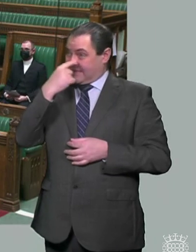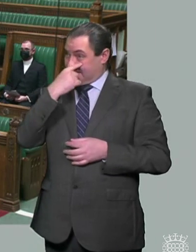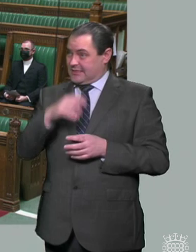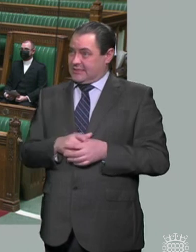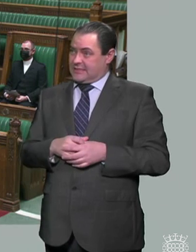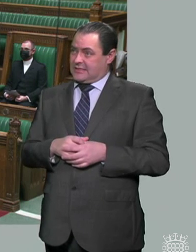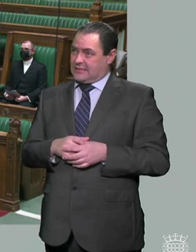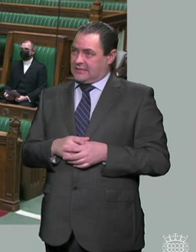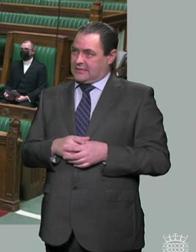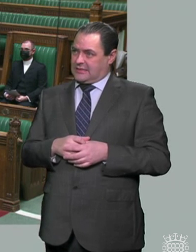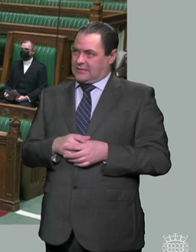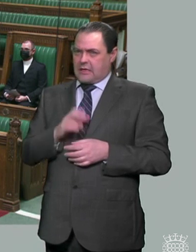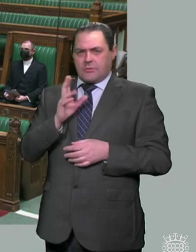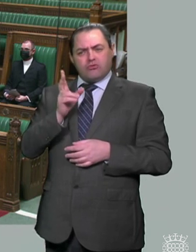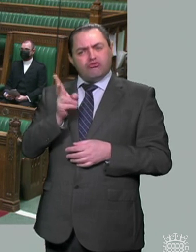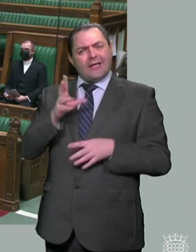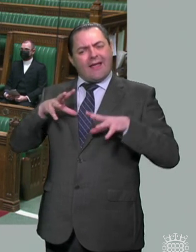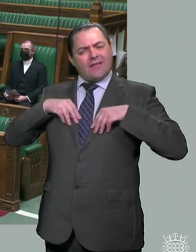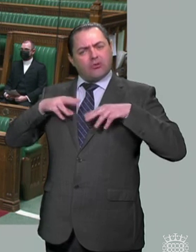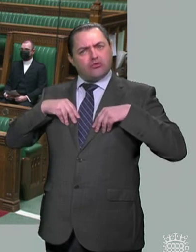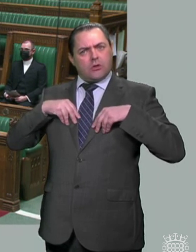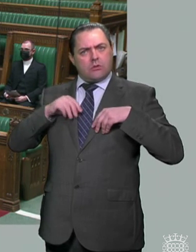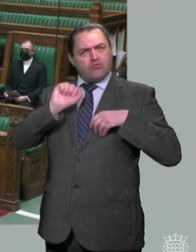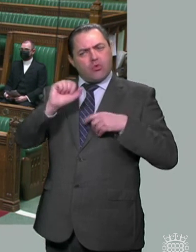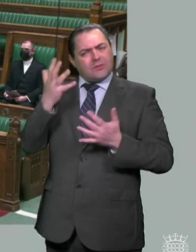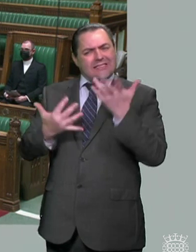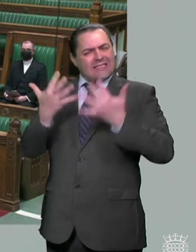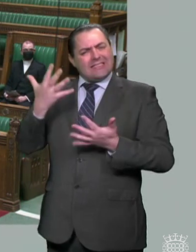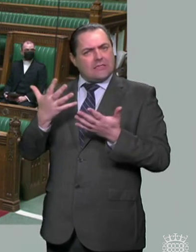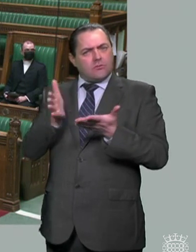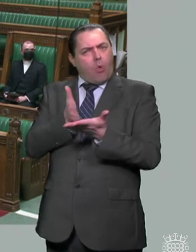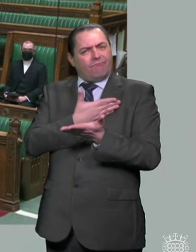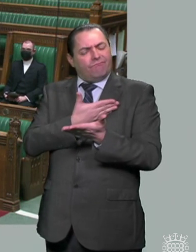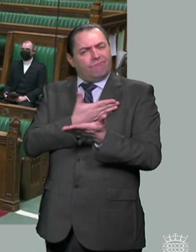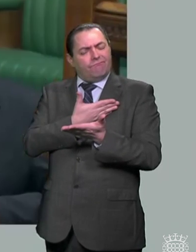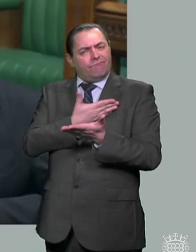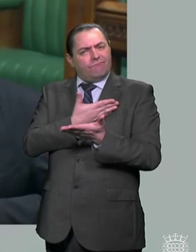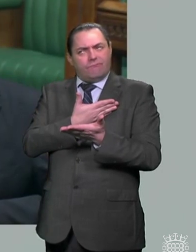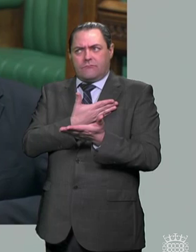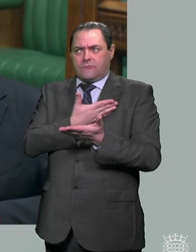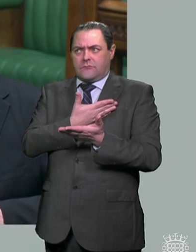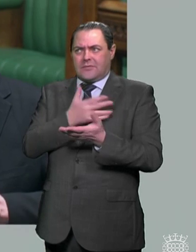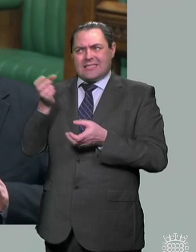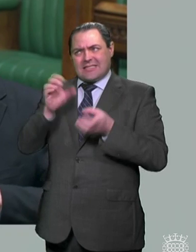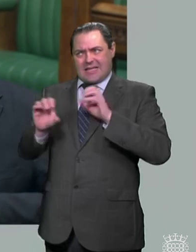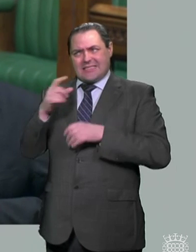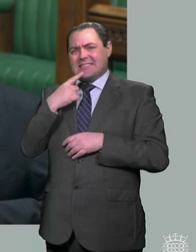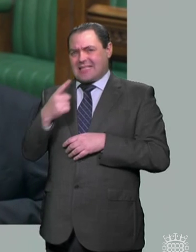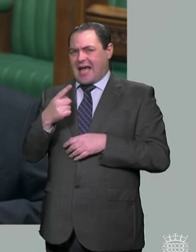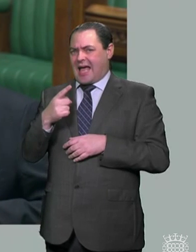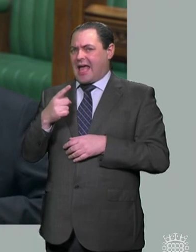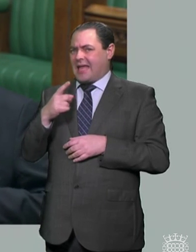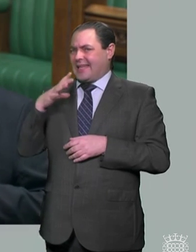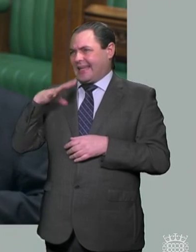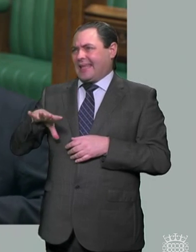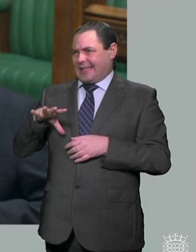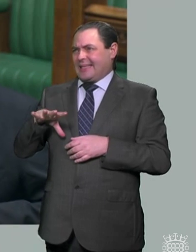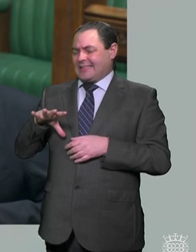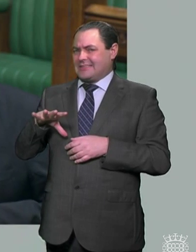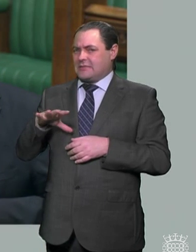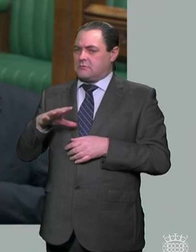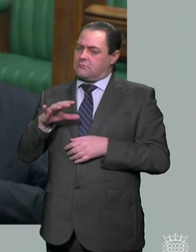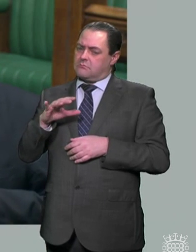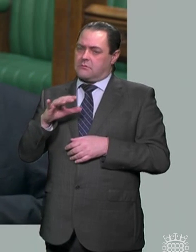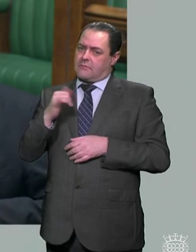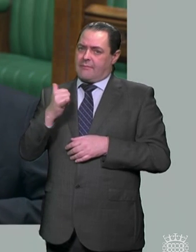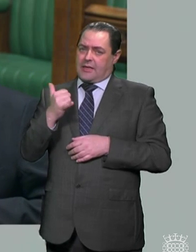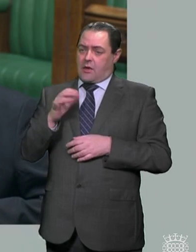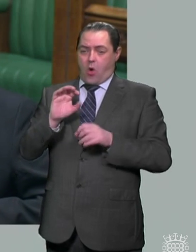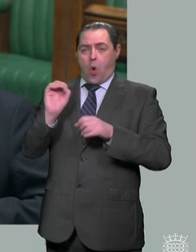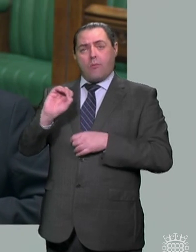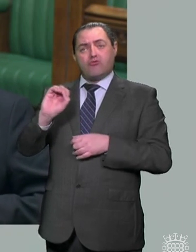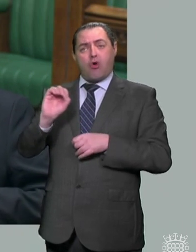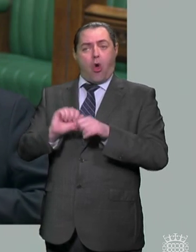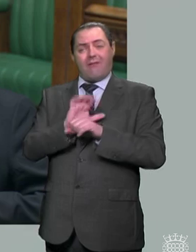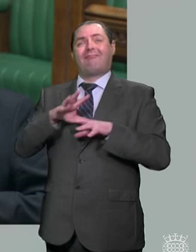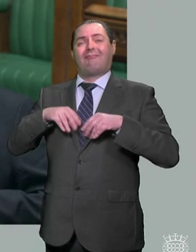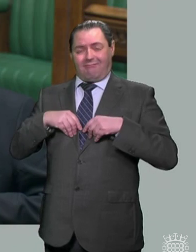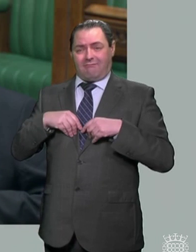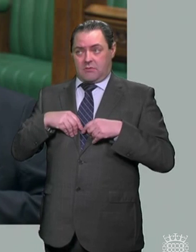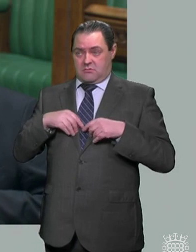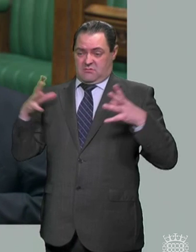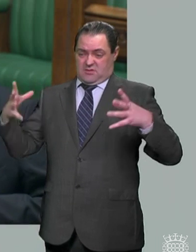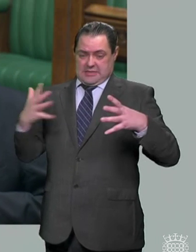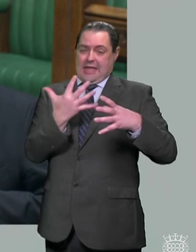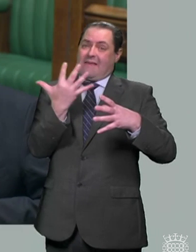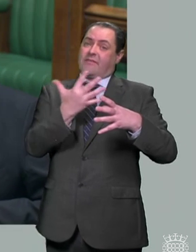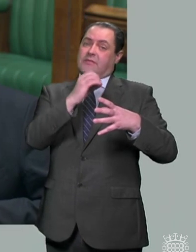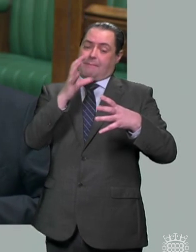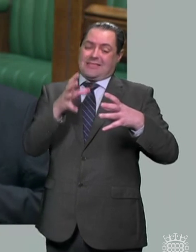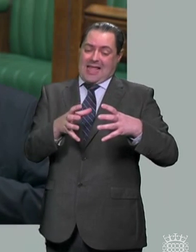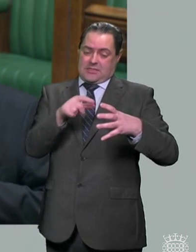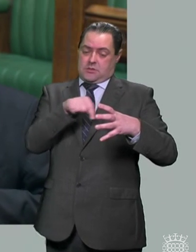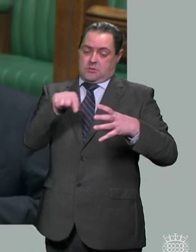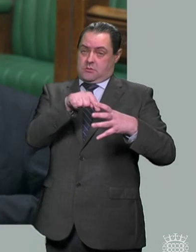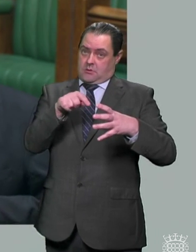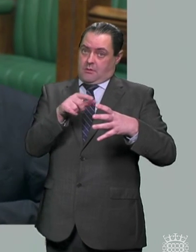However, reinfections are not included in the UK Government covid cases figures, despite warnings by scientists at Imperial College London that up to 15% of omicron cases could be of people who have had coronavirus before.